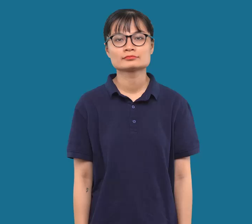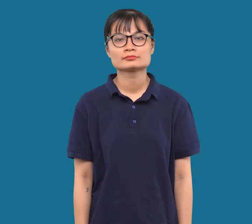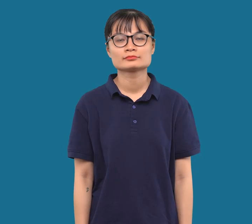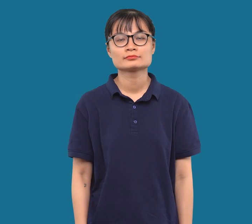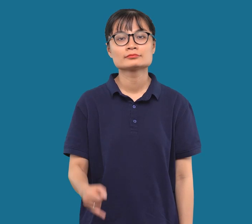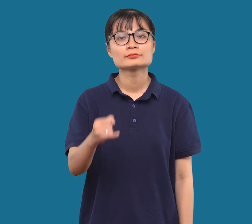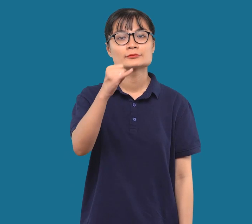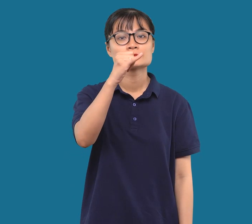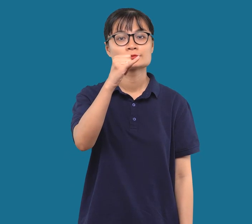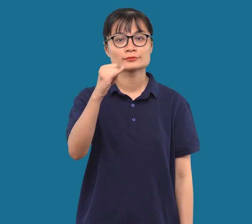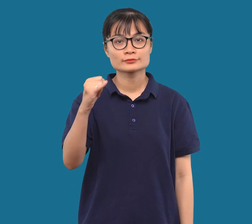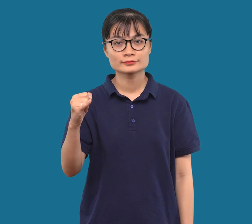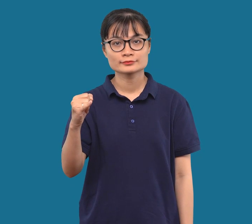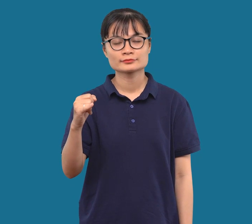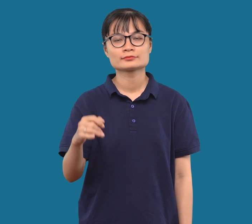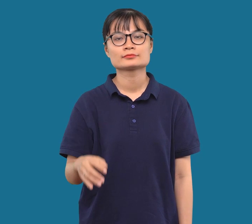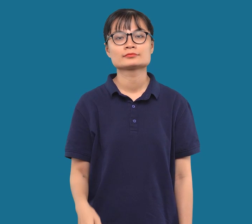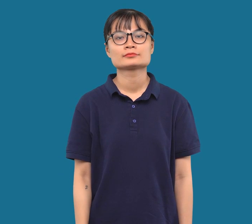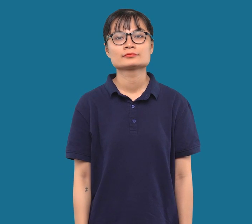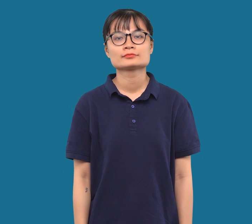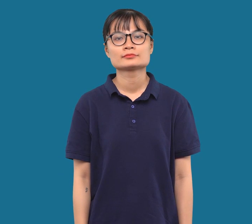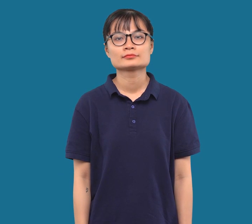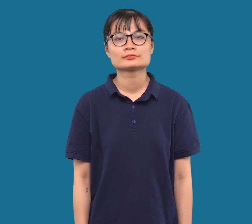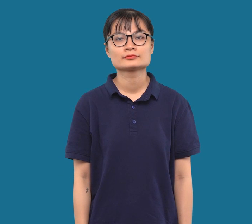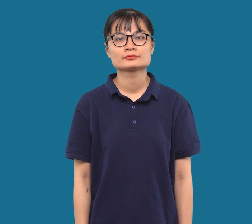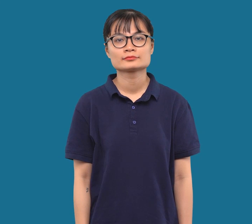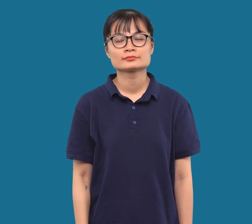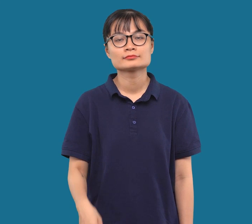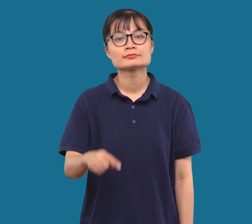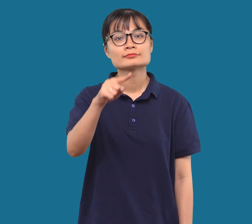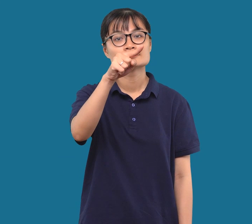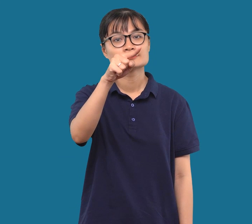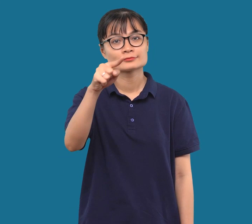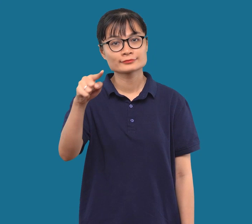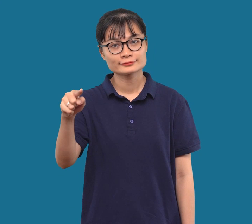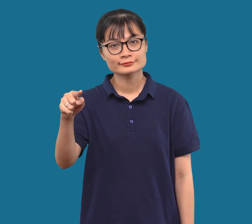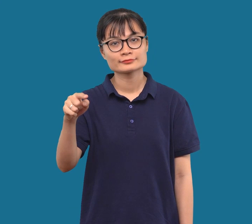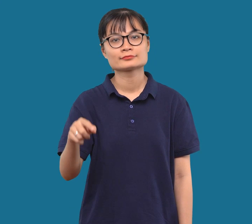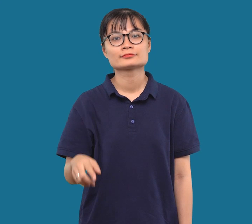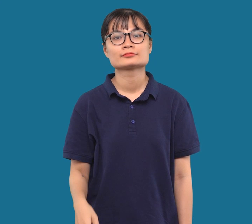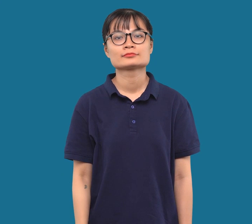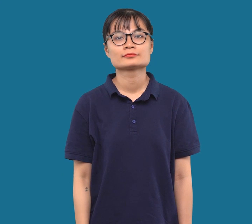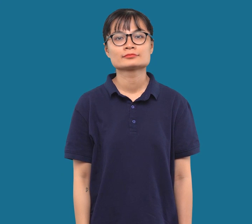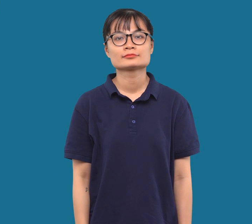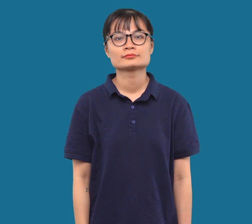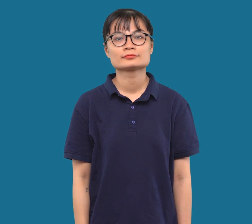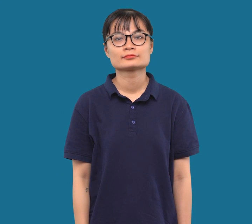dấu huyền